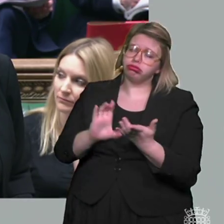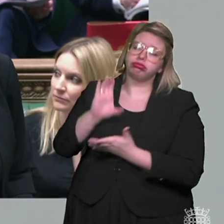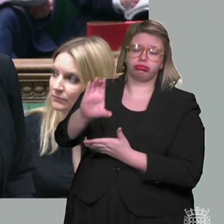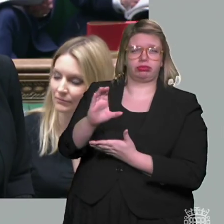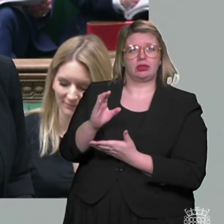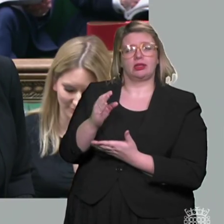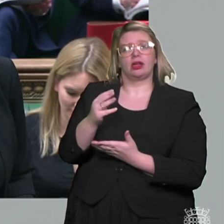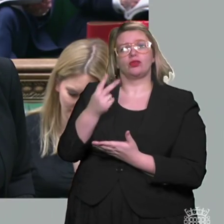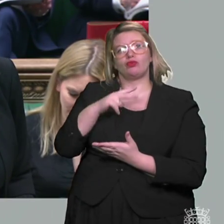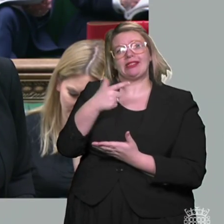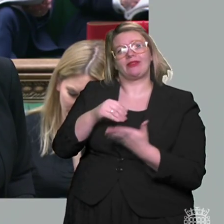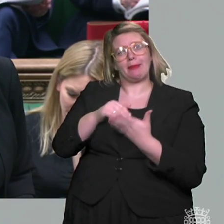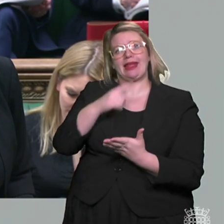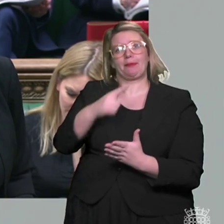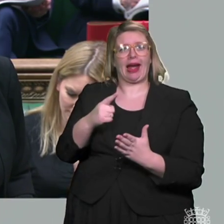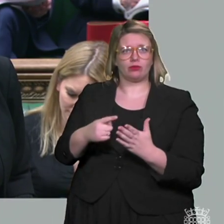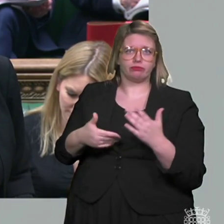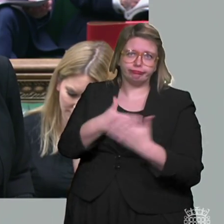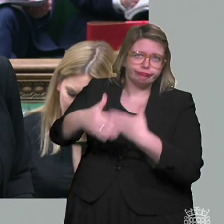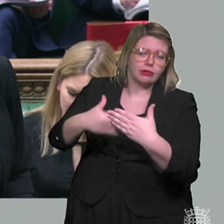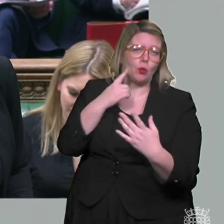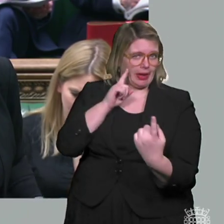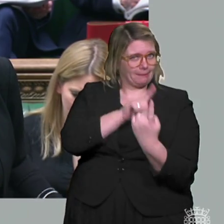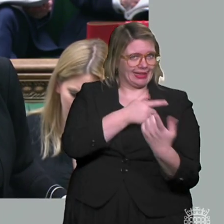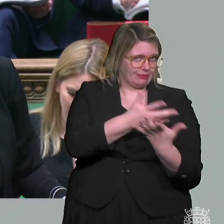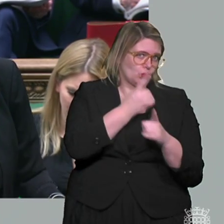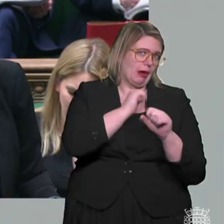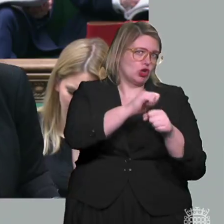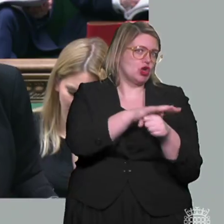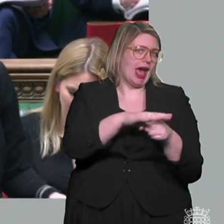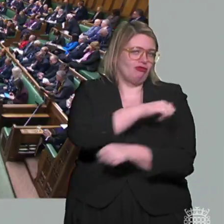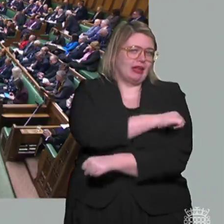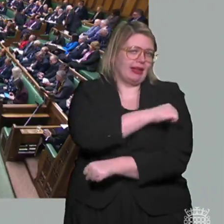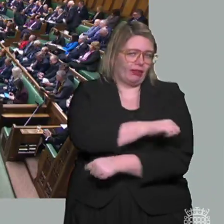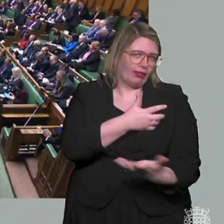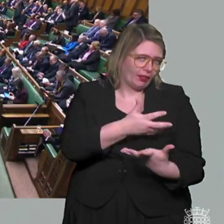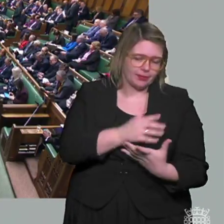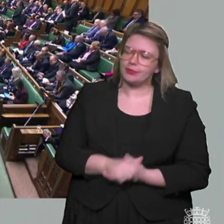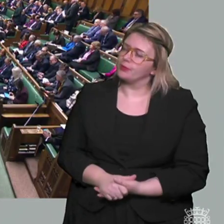I am happy to meet the honourable Member to discuss in detail exactly the point that she was trying to raise.